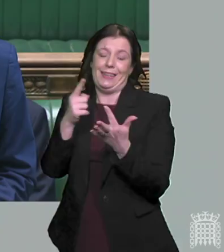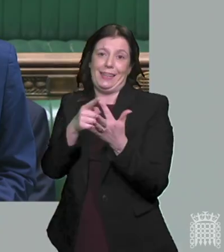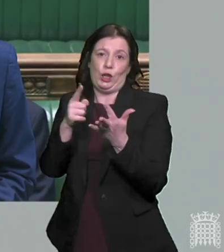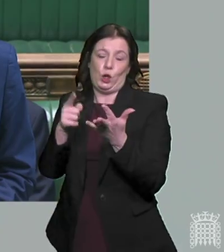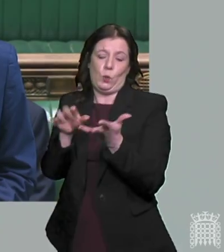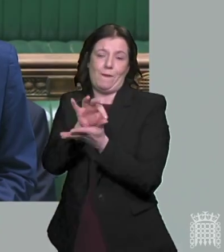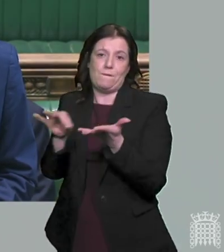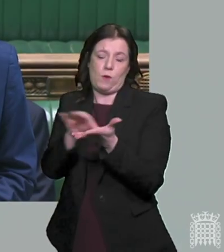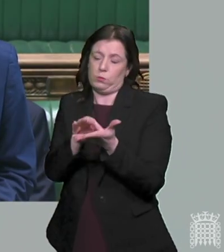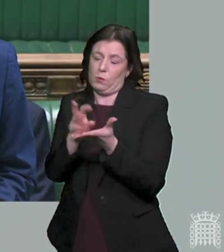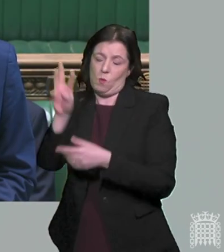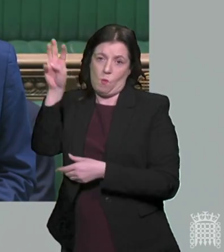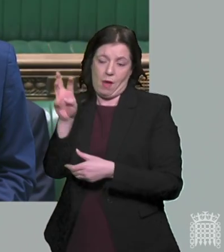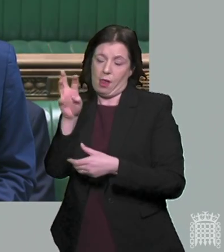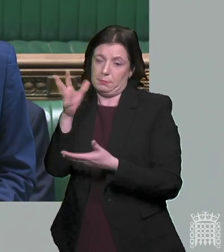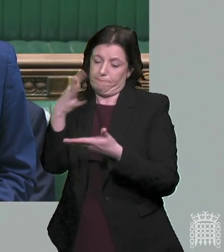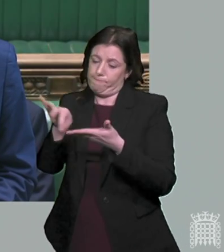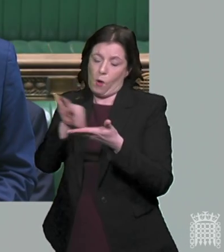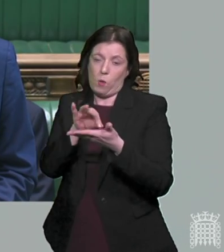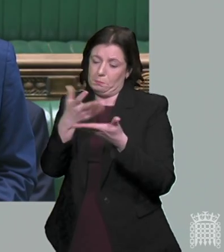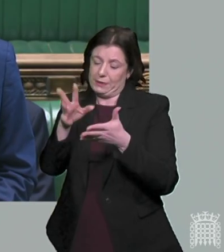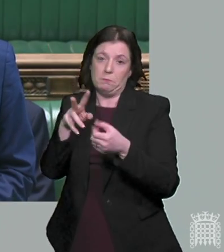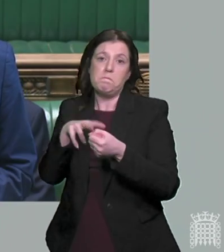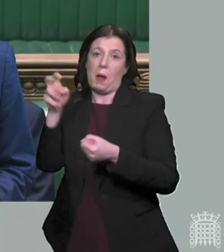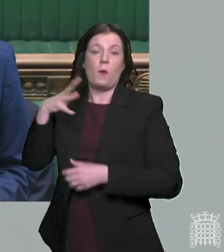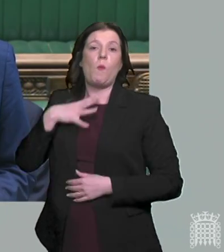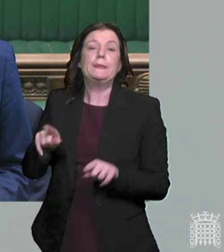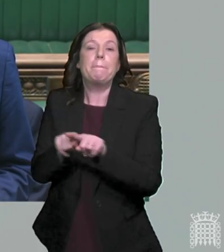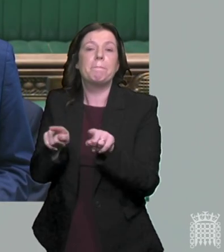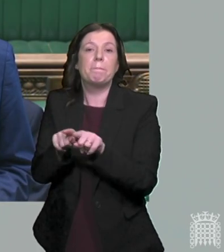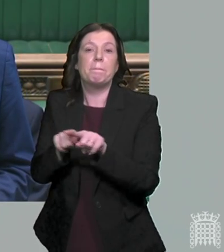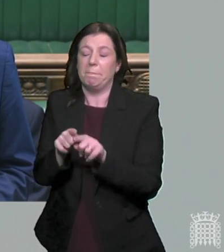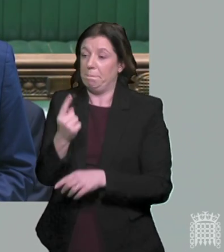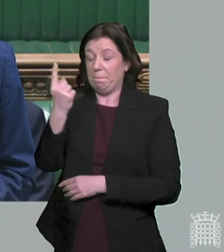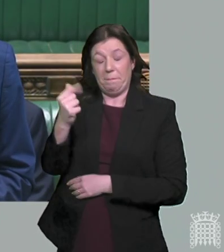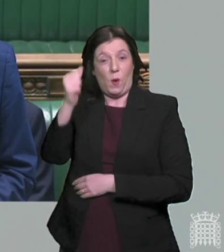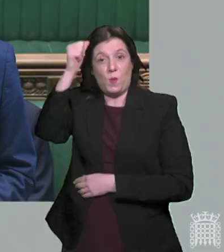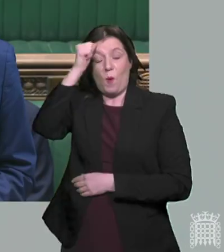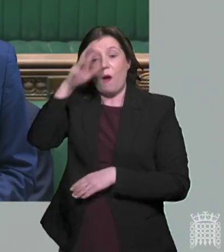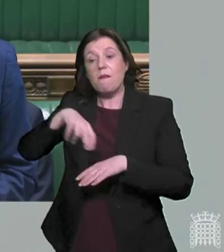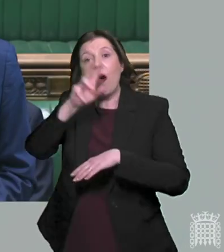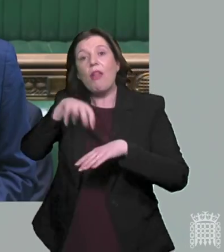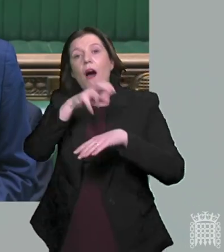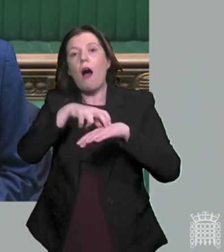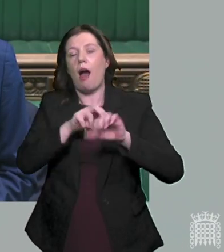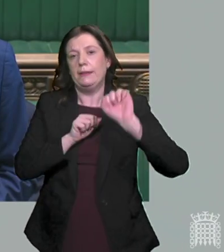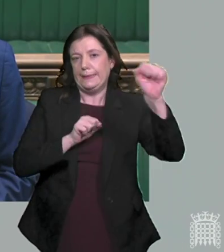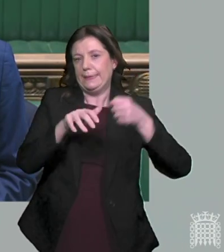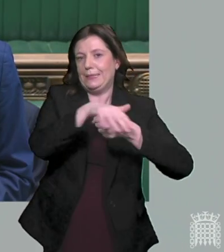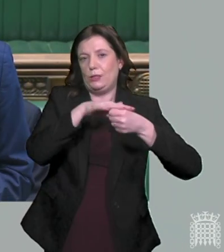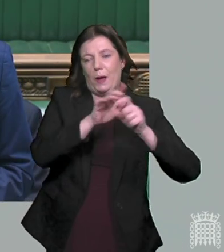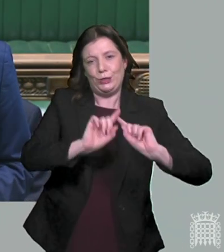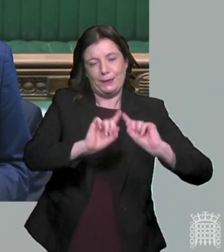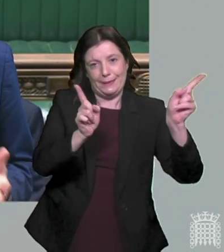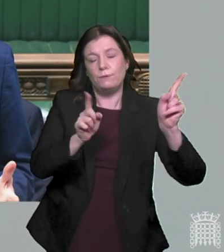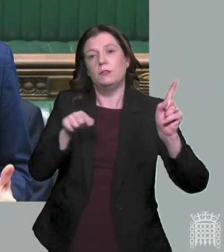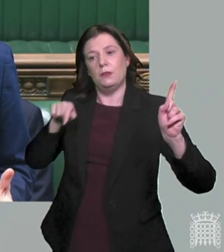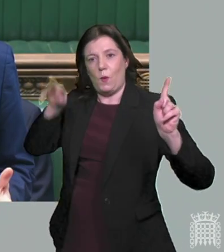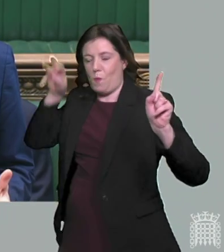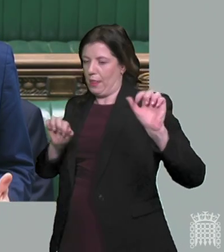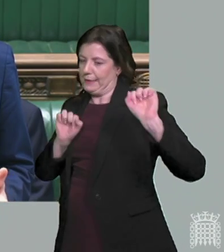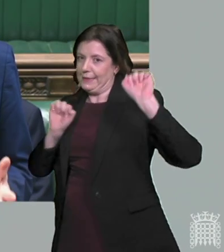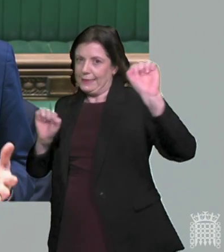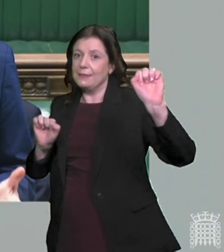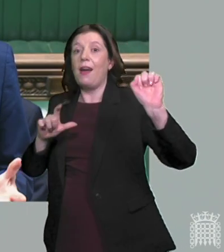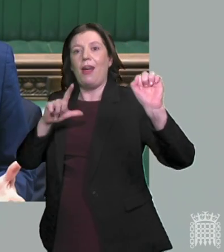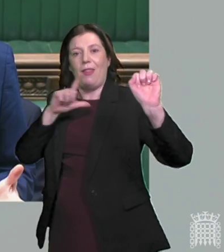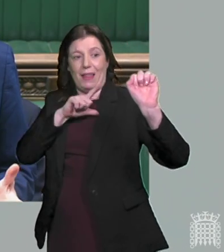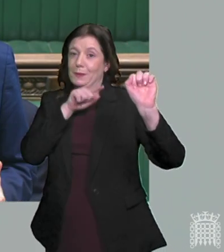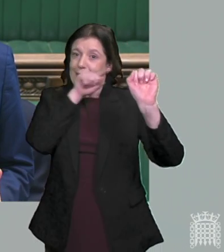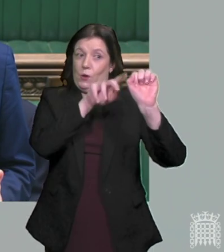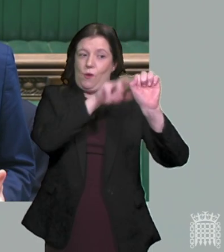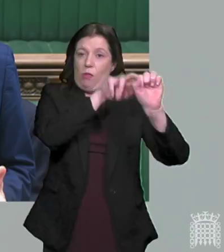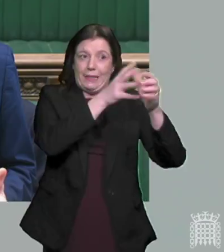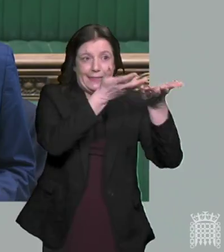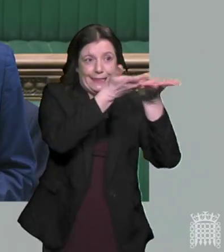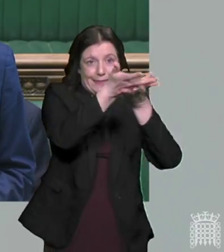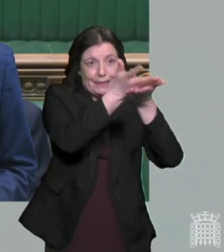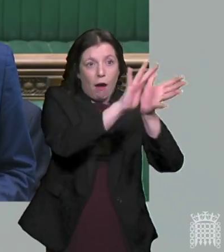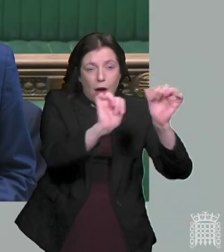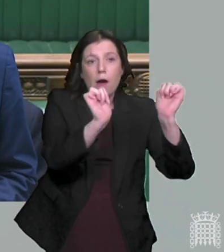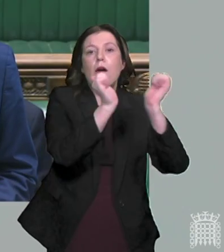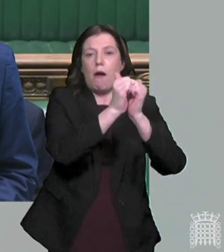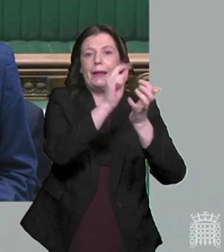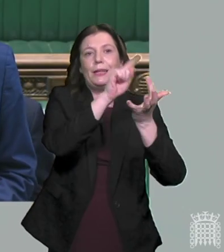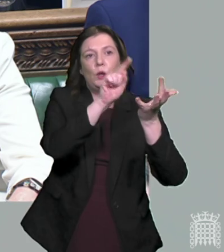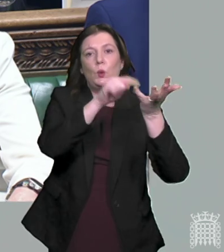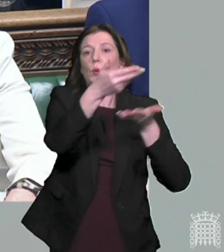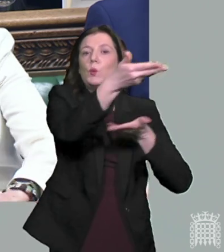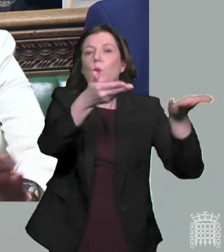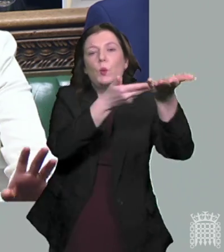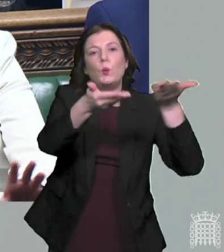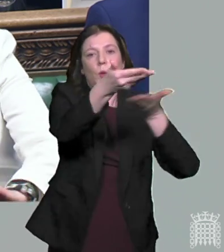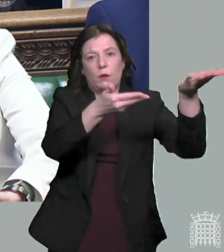The right honourable Lady knows that the situation in Northern Ireland is really quite different from that in Wales, and this is a carefully put together deal to accommodate that situation.